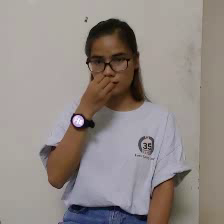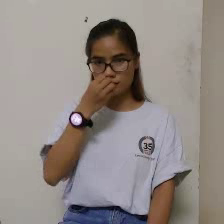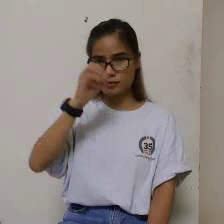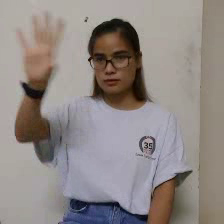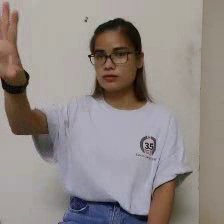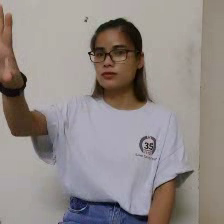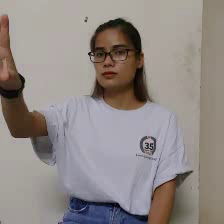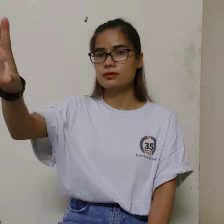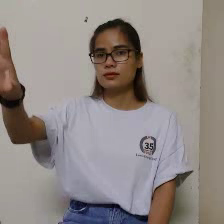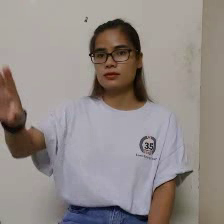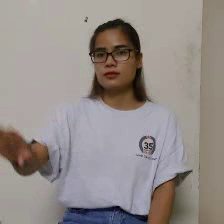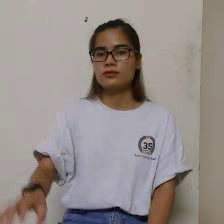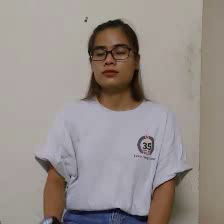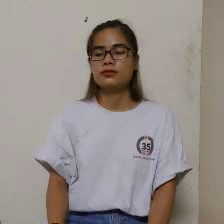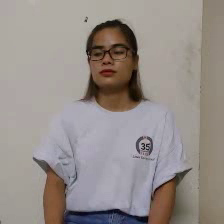Khai báo